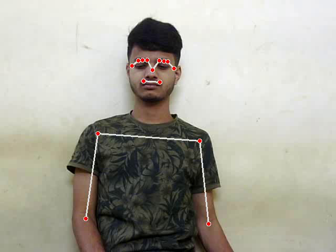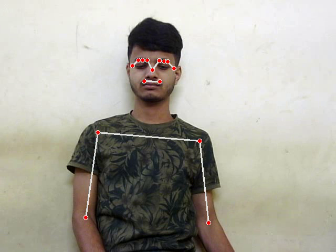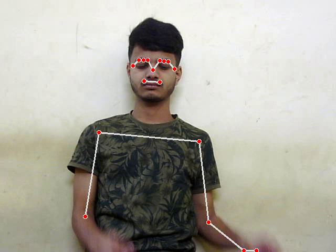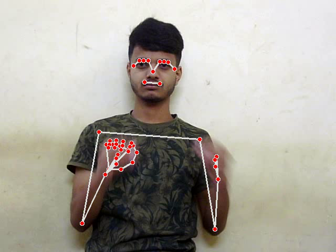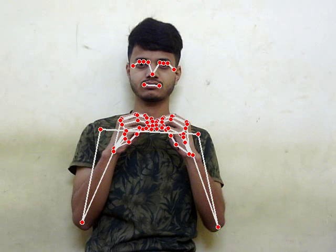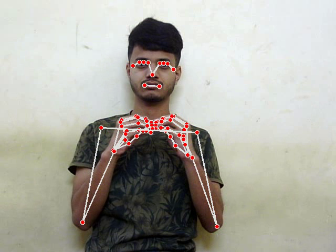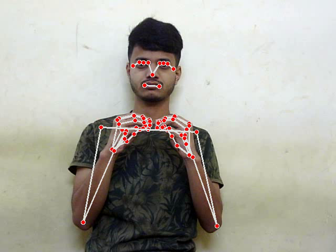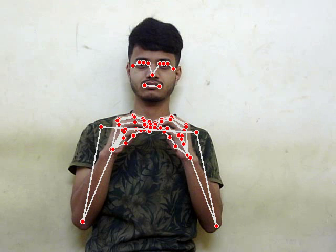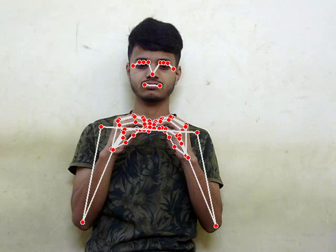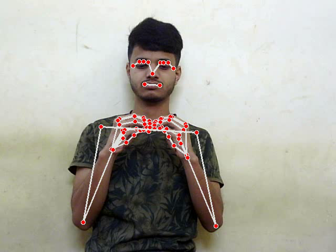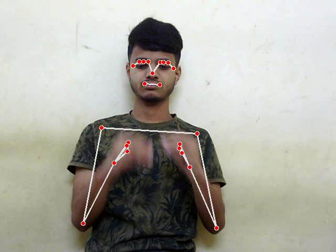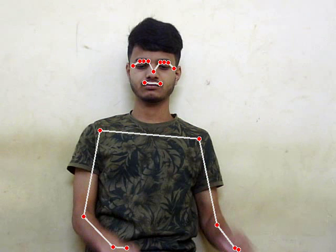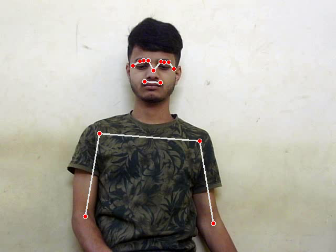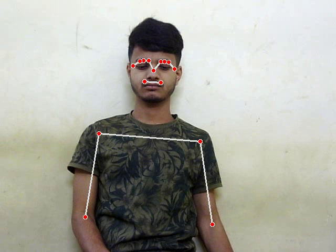more